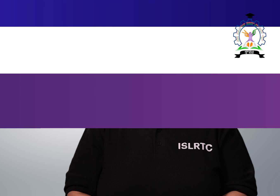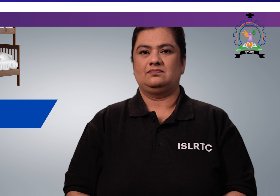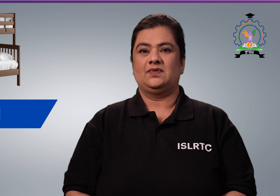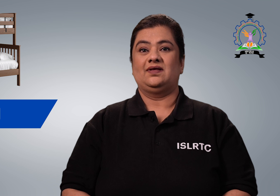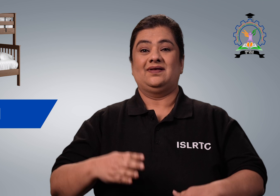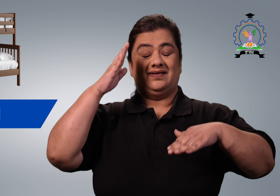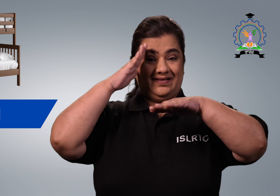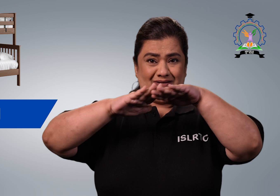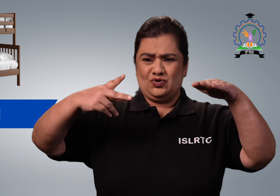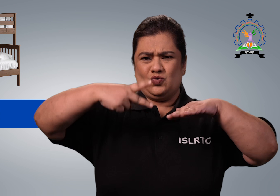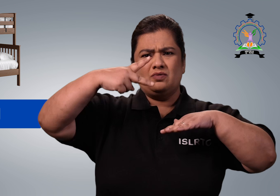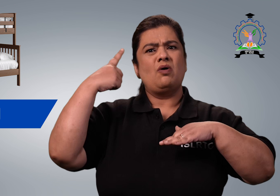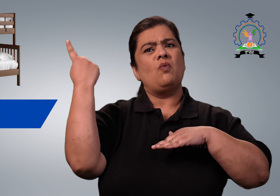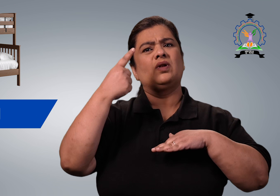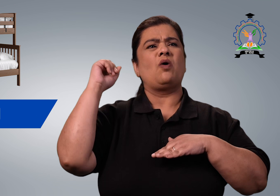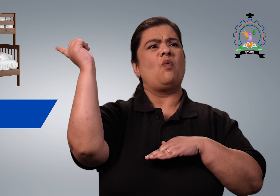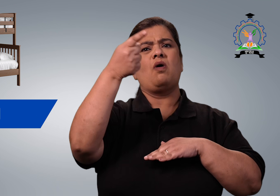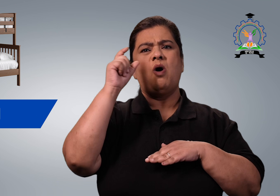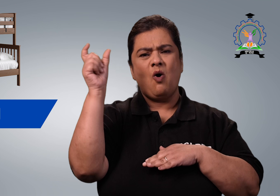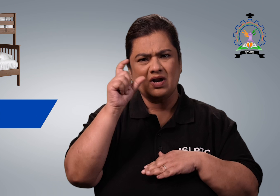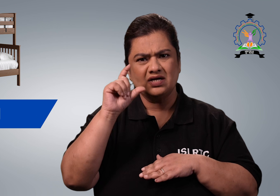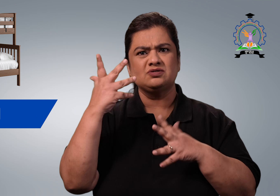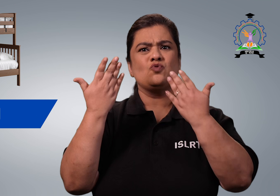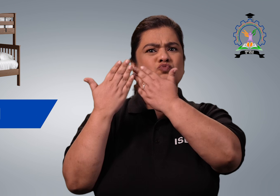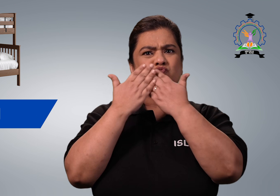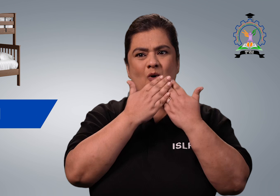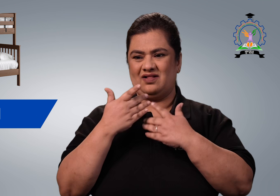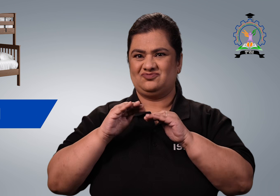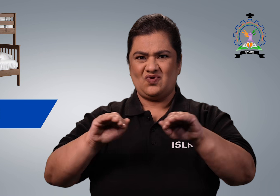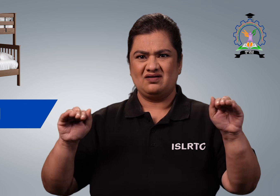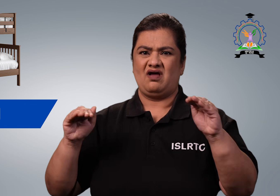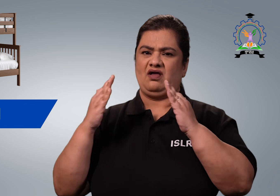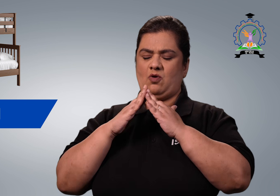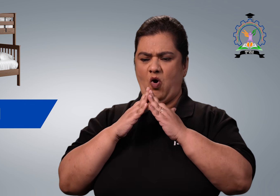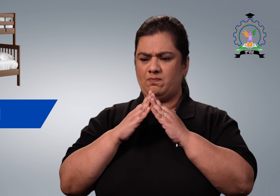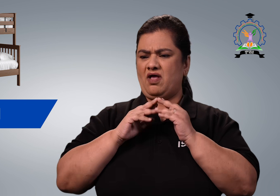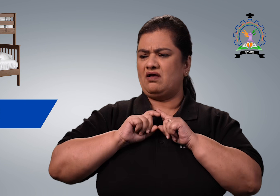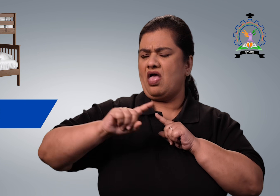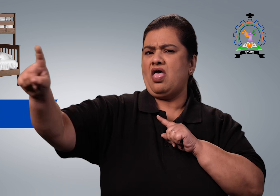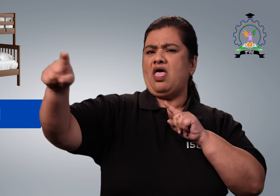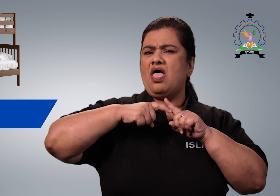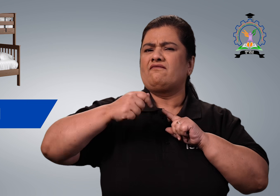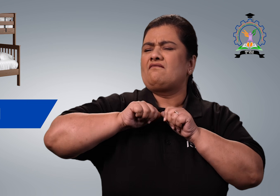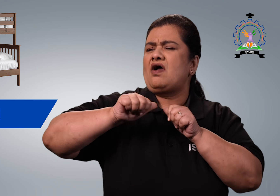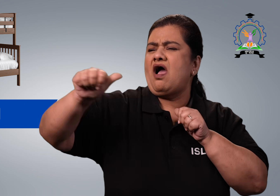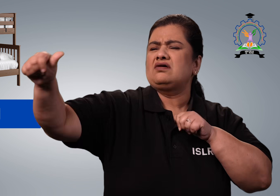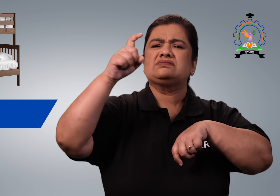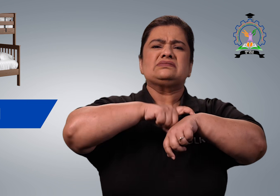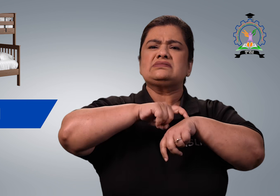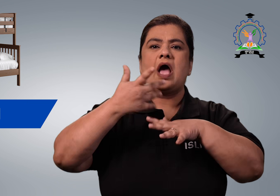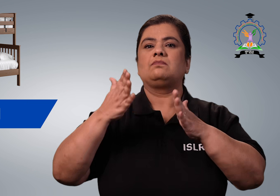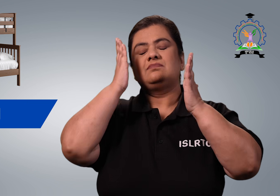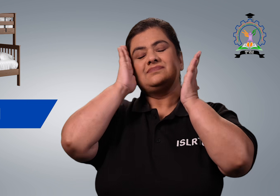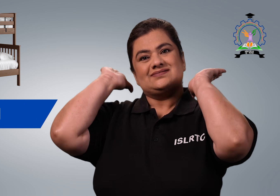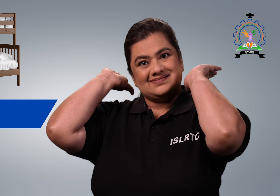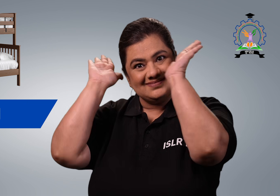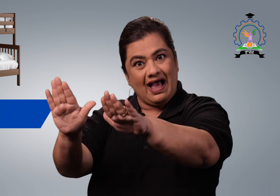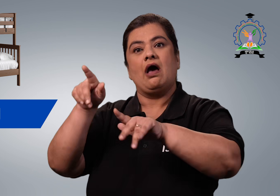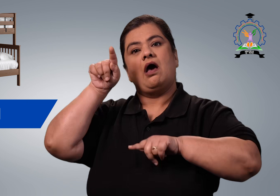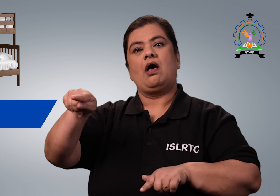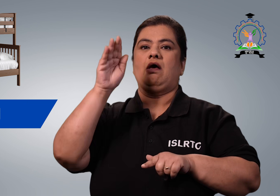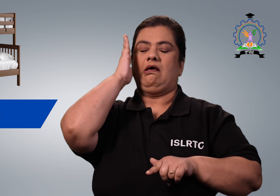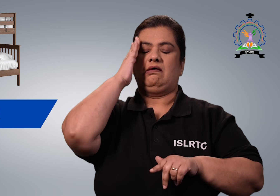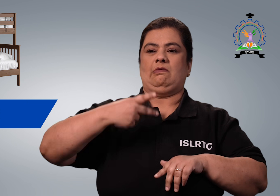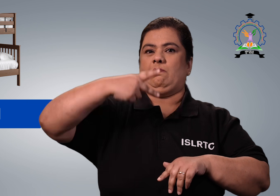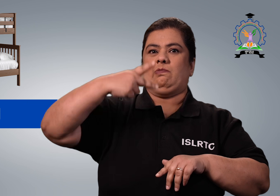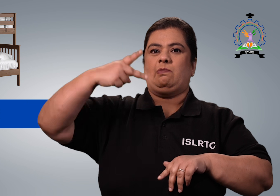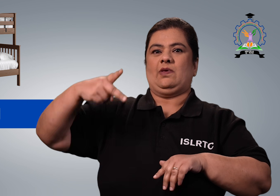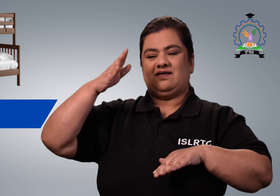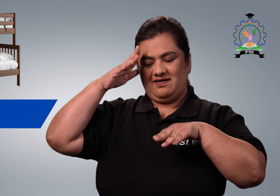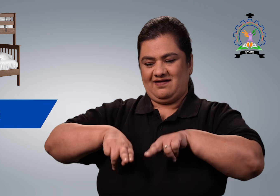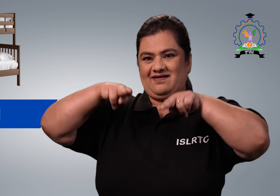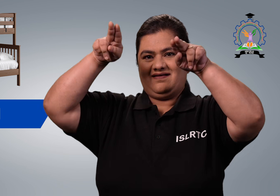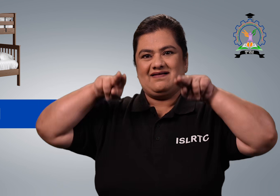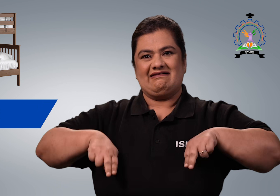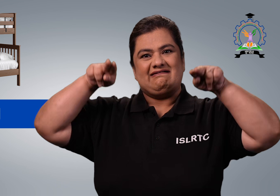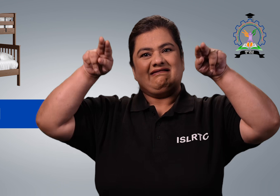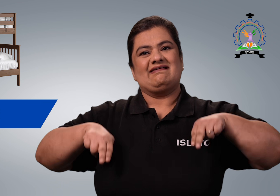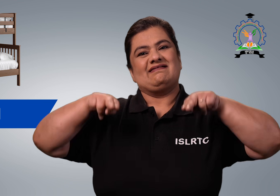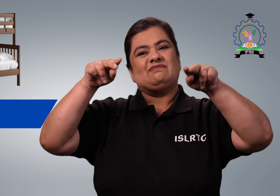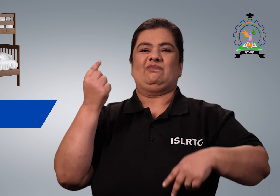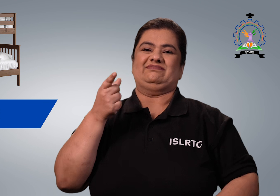Bunk beds are double beds commonly used by school or college students living in hostels.